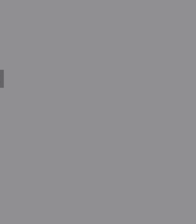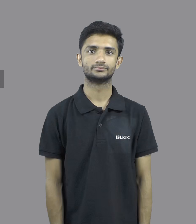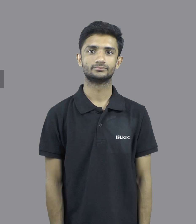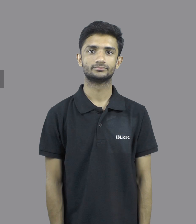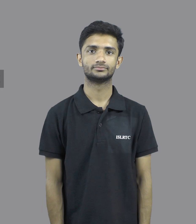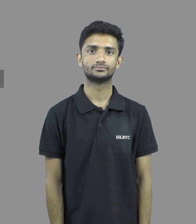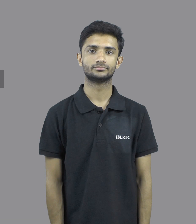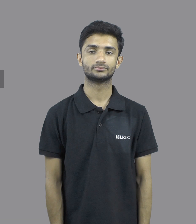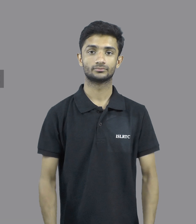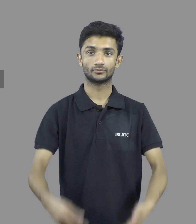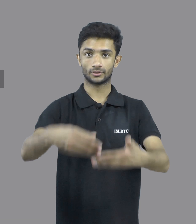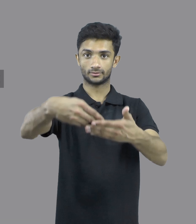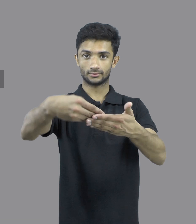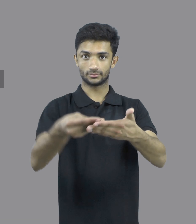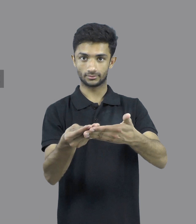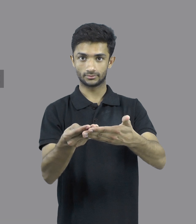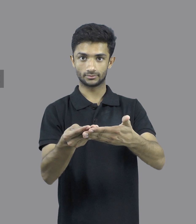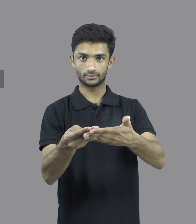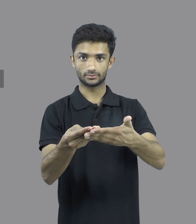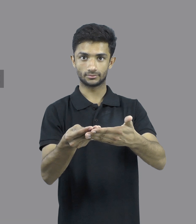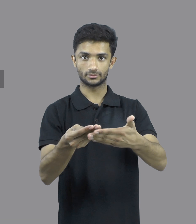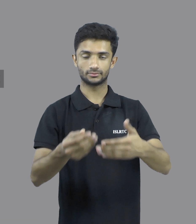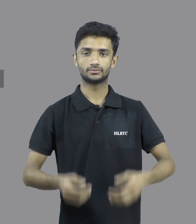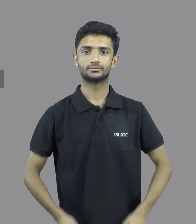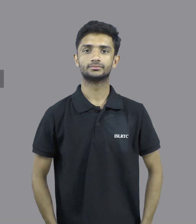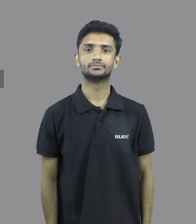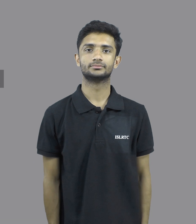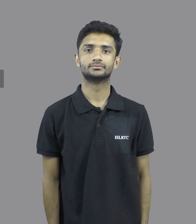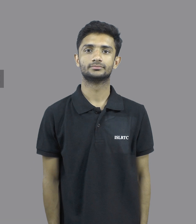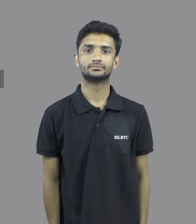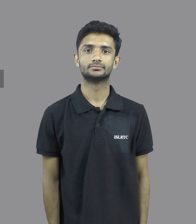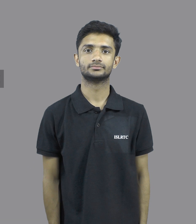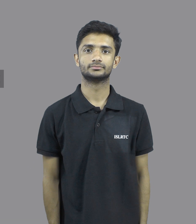Receipt